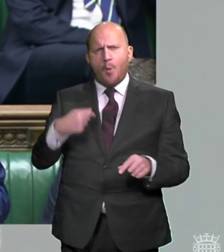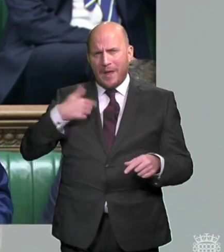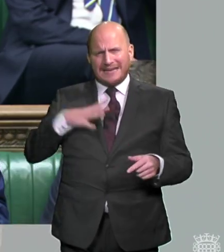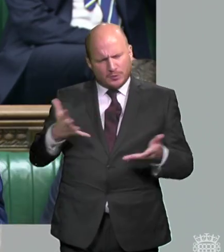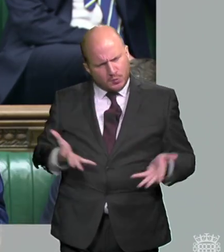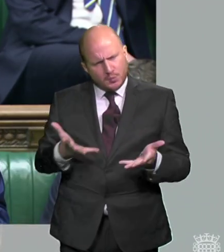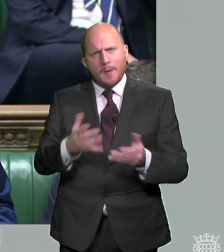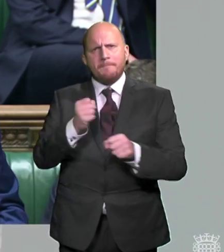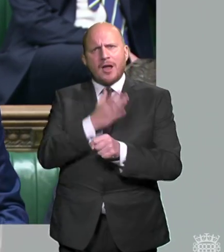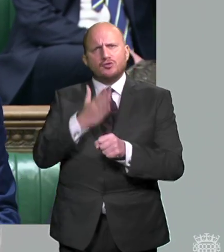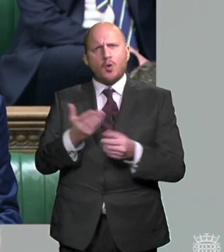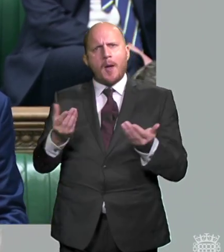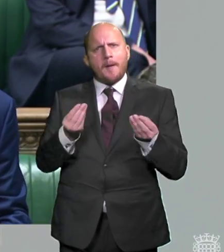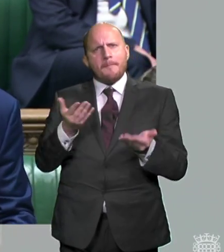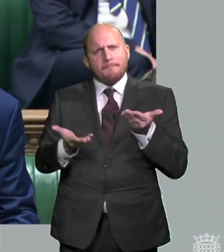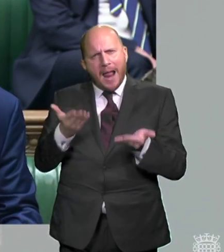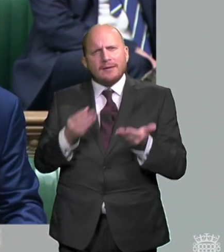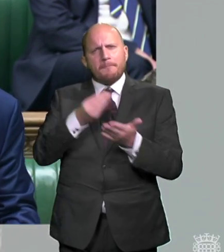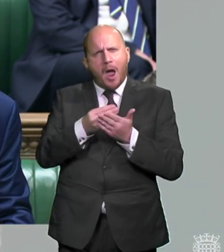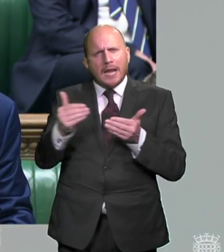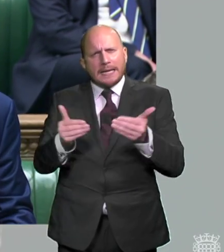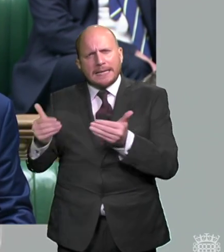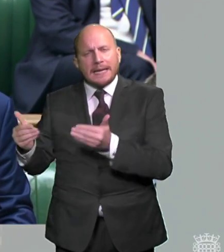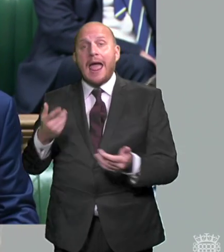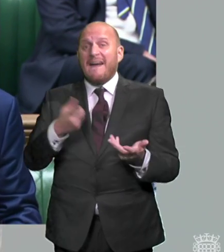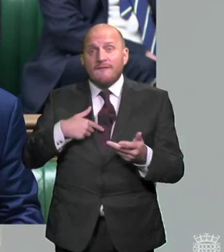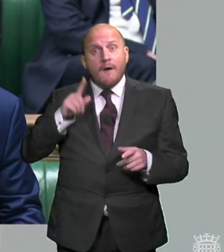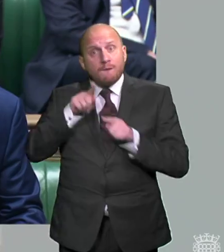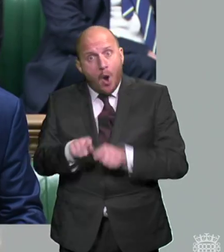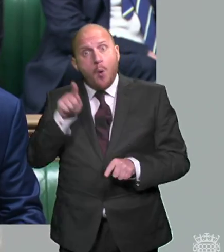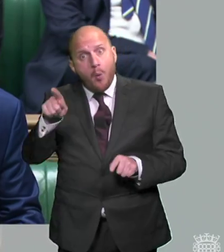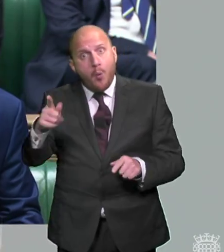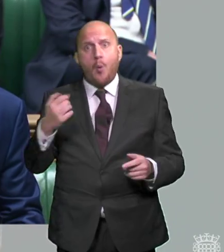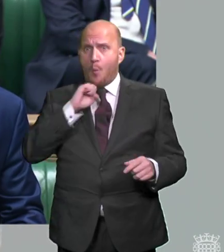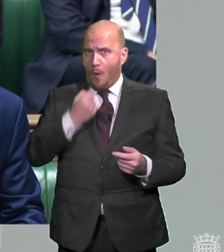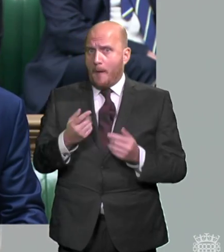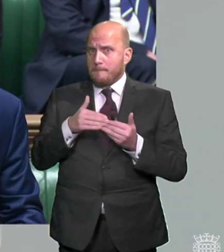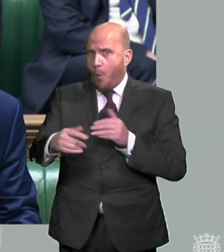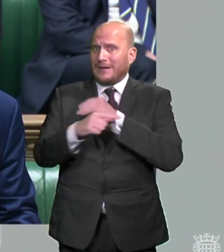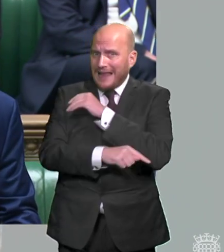If we listened to the right honourable Lady, debt would go up, unemployment would go up and working Britons would pay the price.